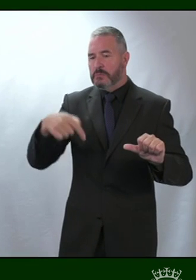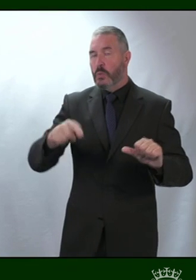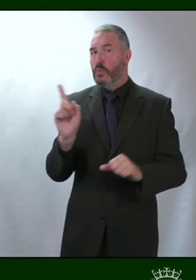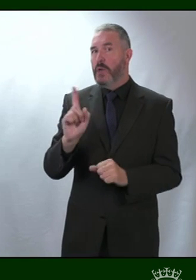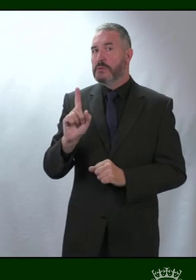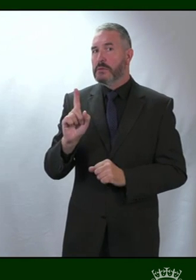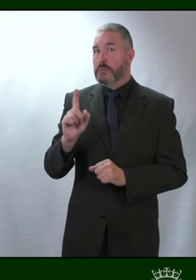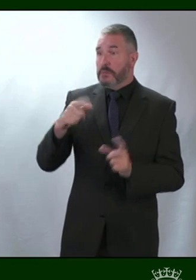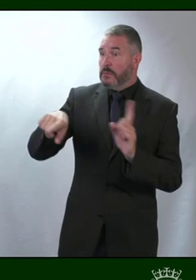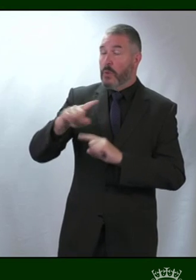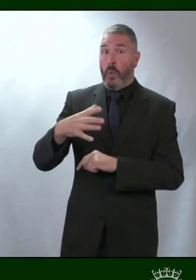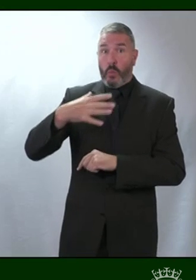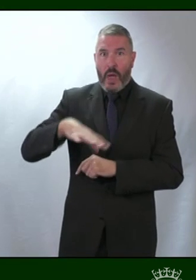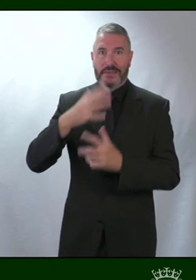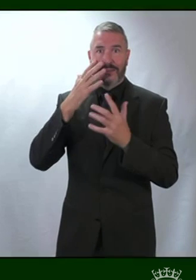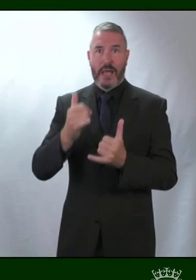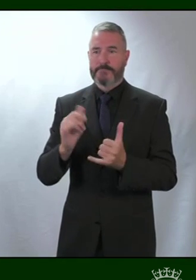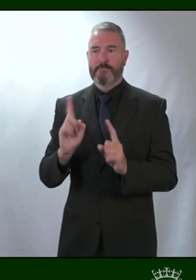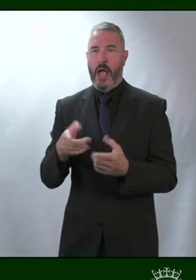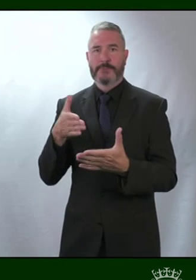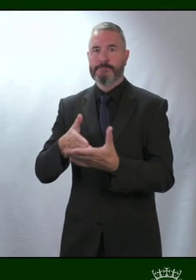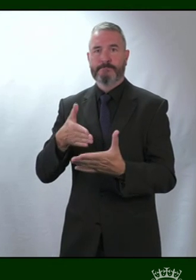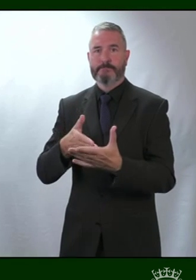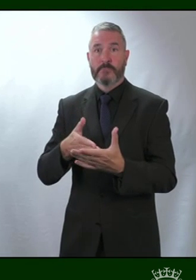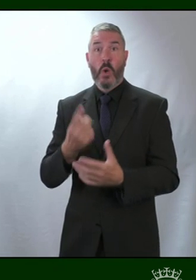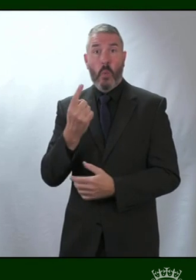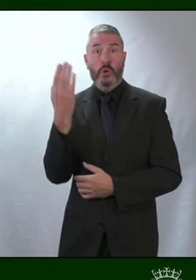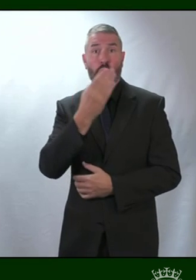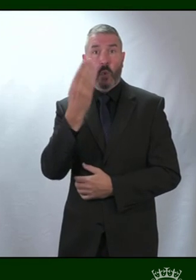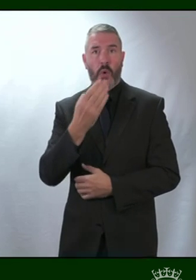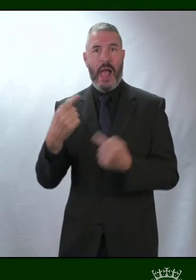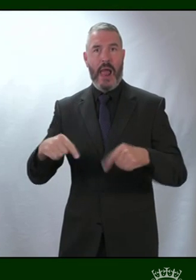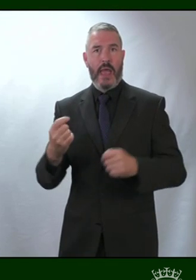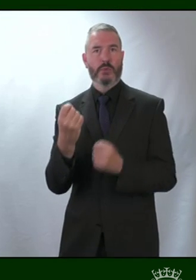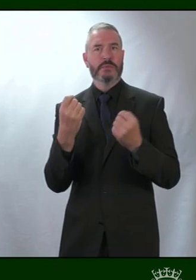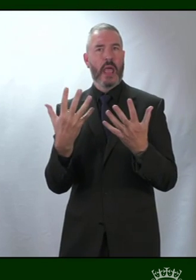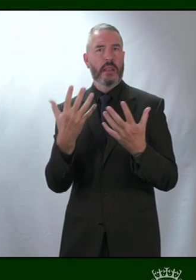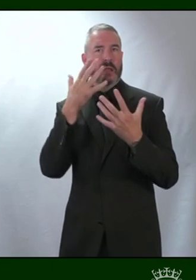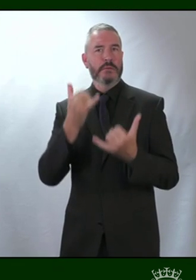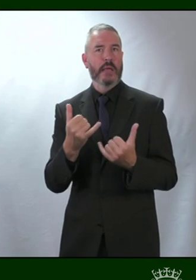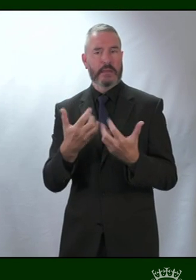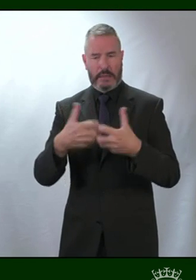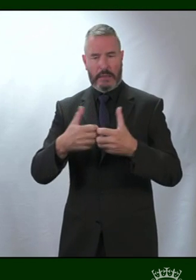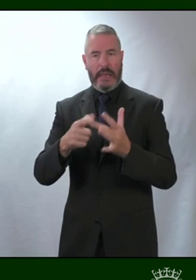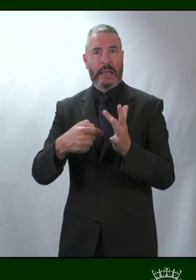Many cannot get tests quickly. Schools are allocated only 10 tests, and many wait days for results.